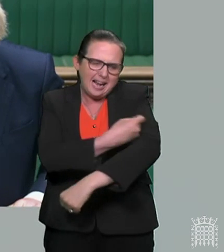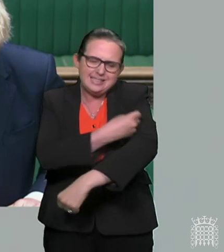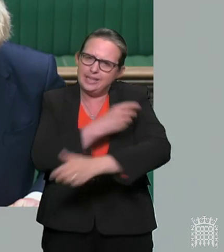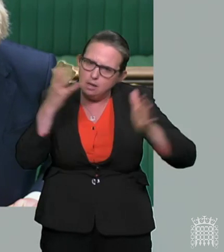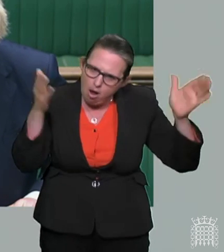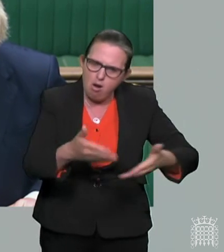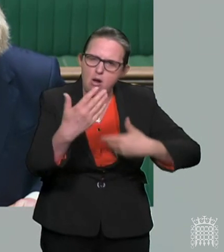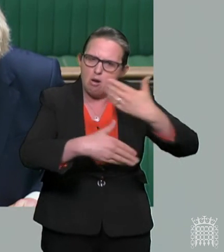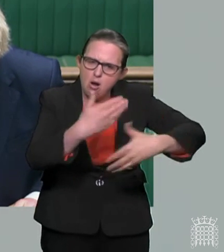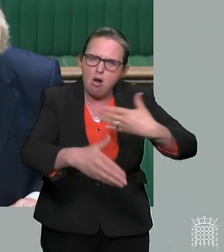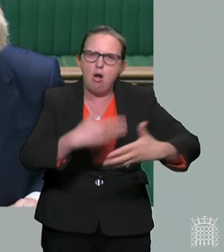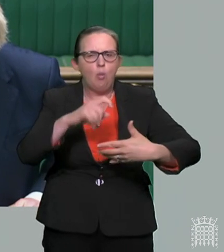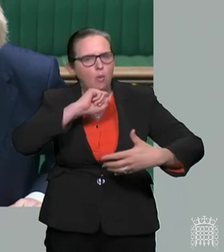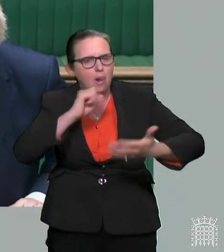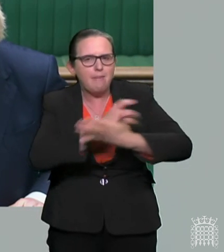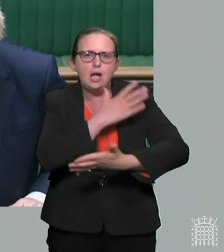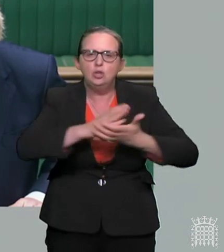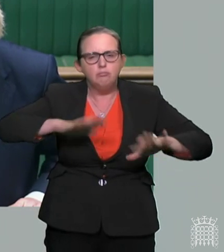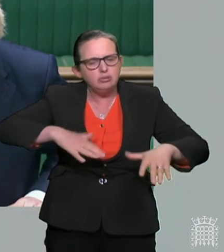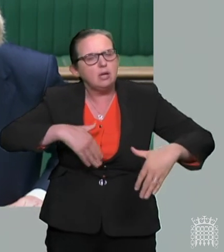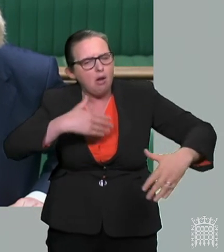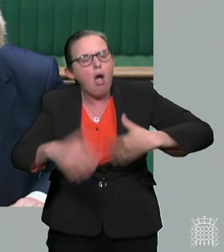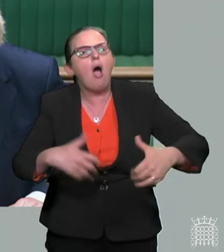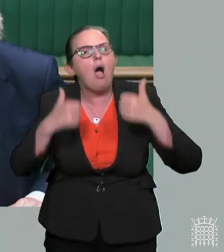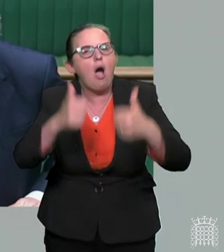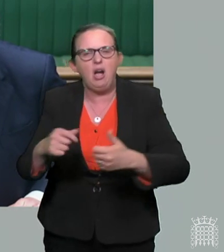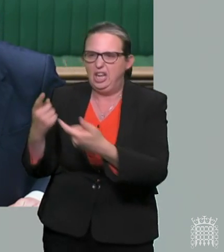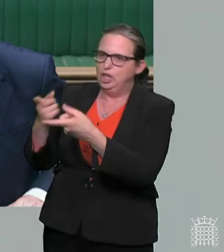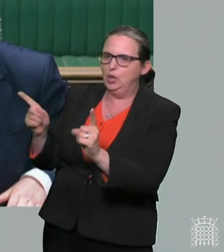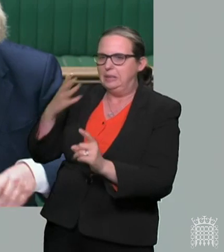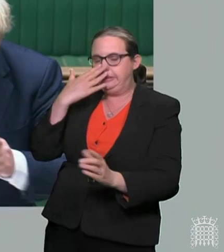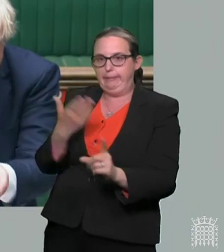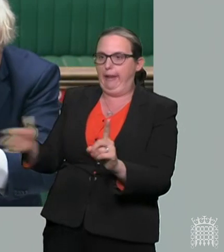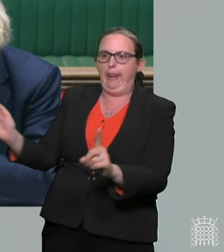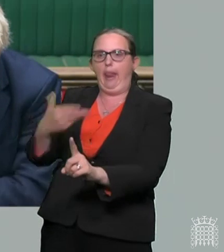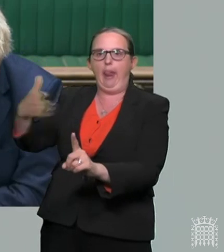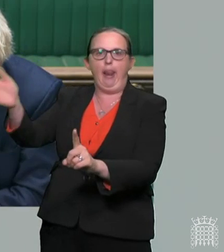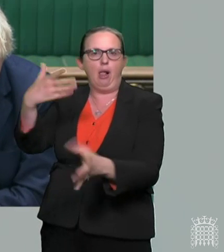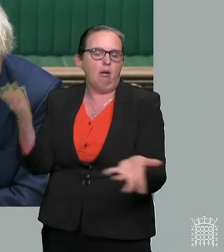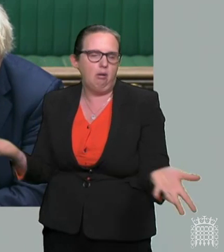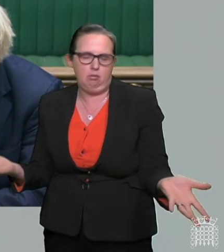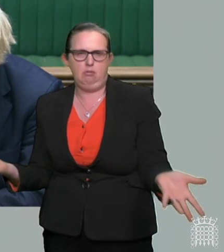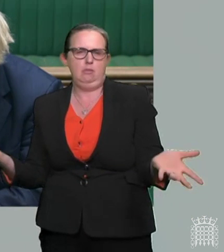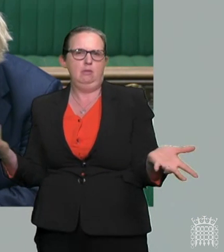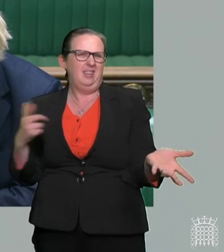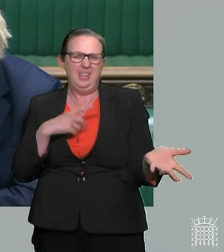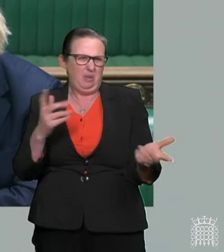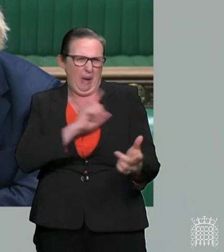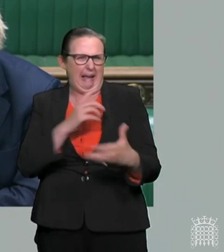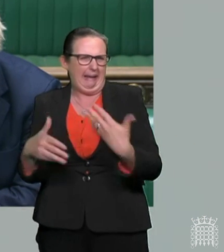We will continue to immunise the people of this country, while the Opposition improvise and dart around.